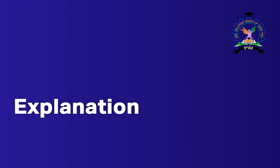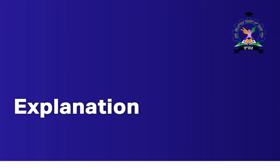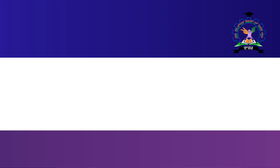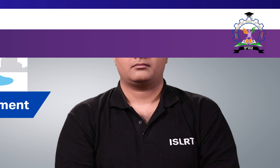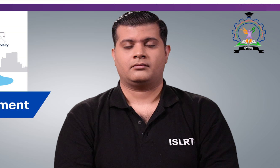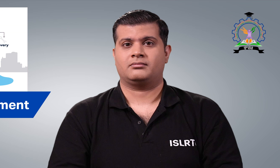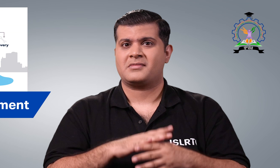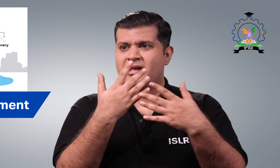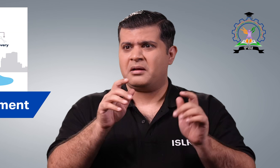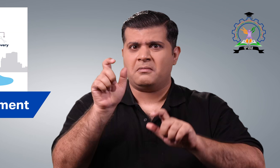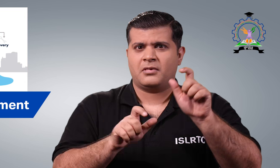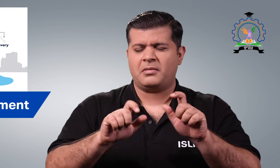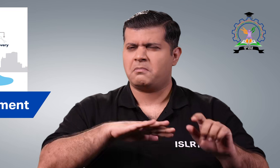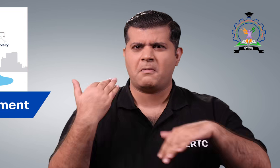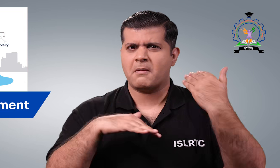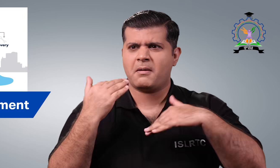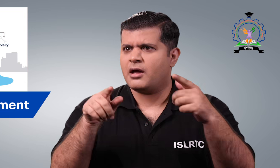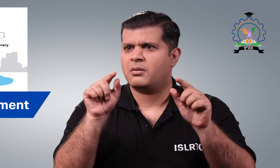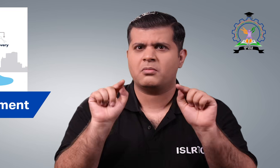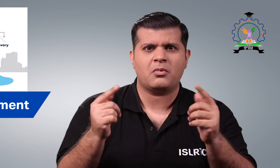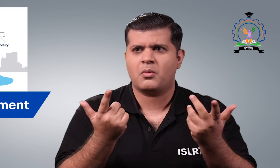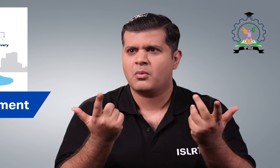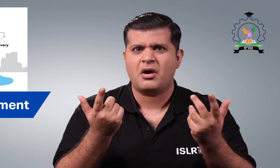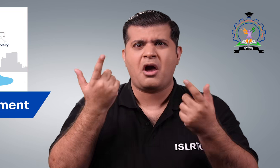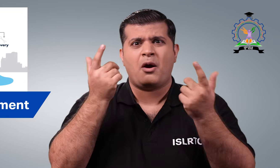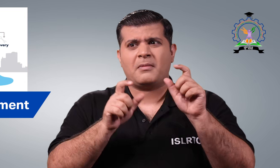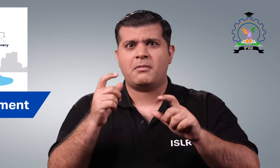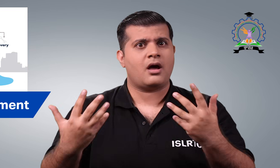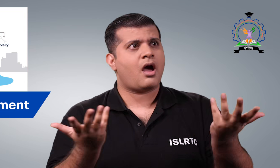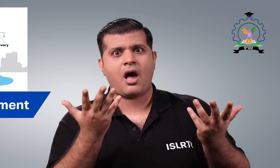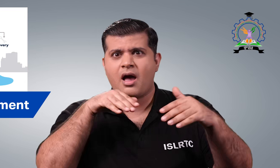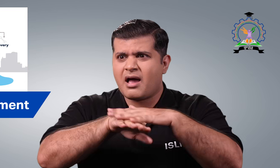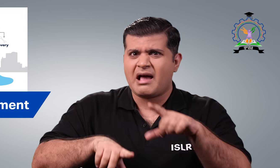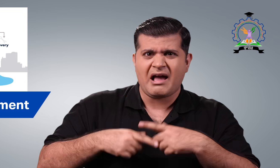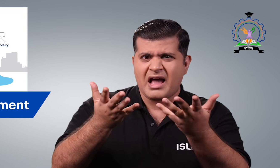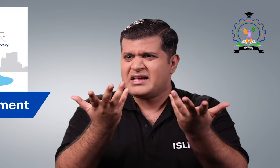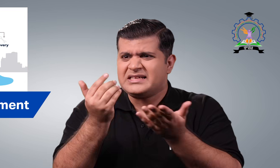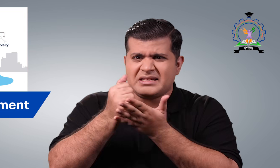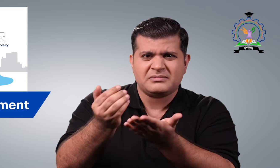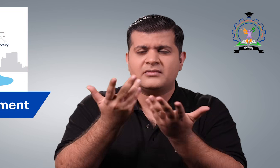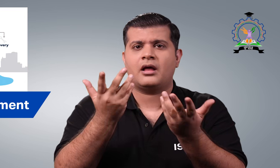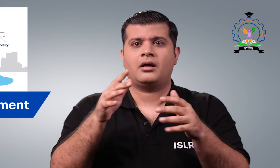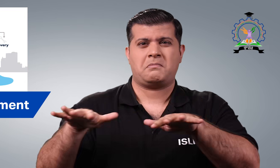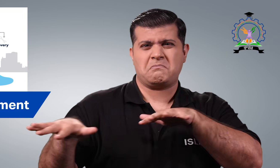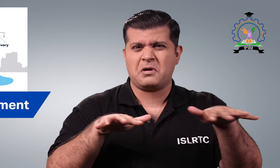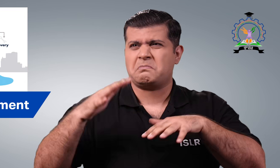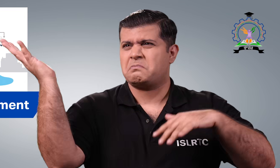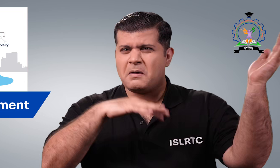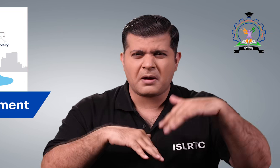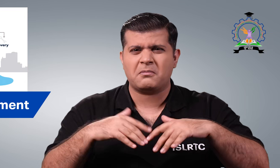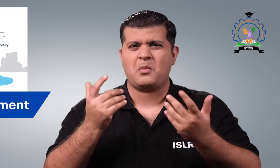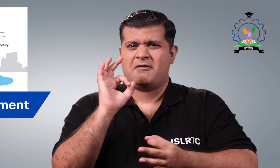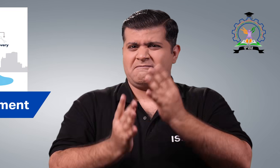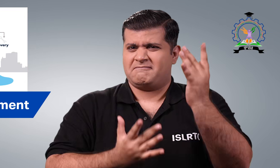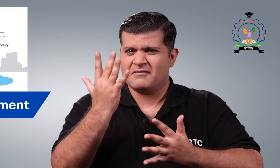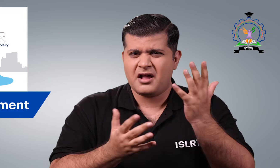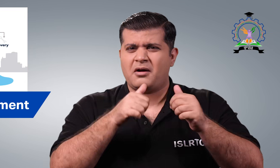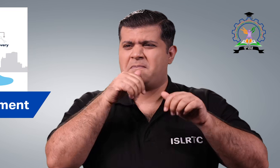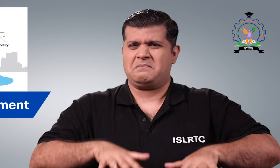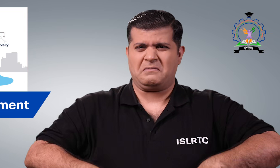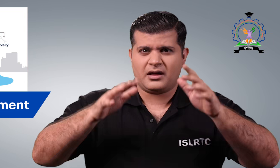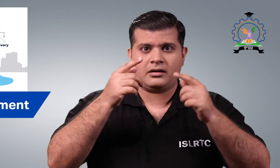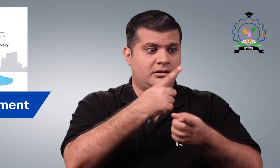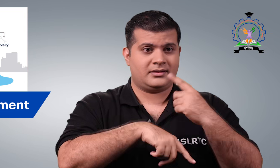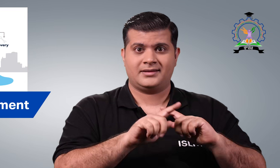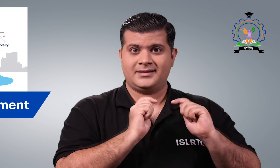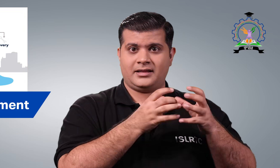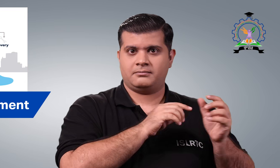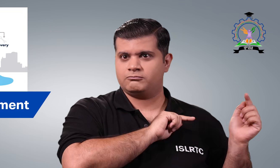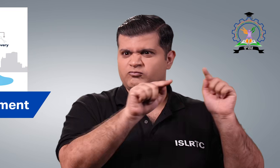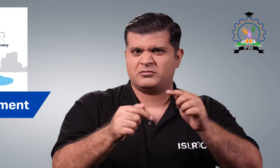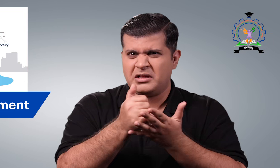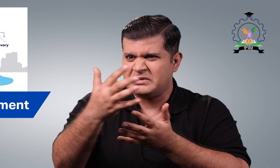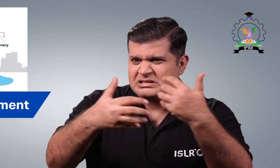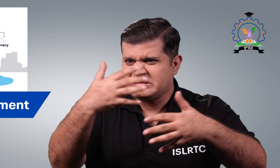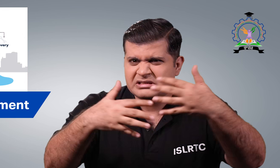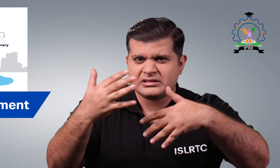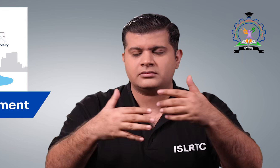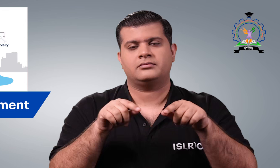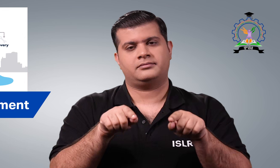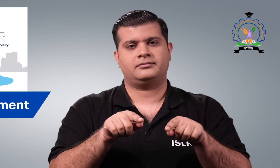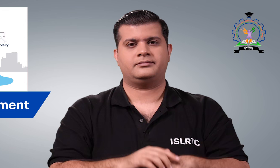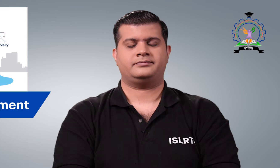A disaster management team helps rescue people during emergencies like earthquakes, fires, or floods, reducing potential casualties.